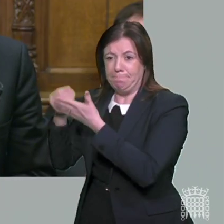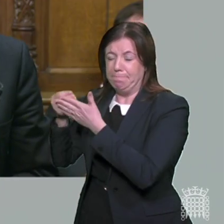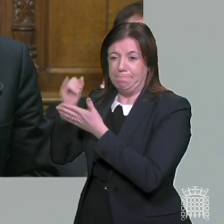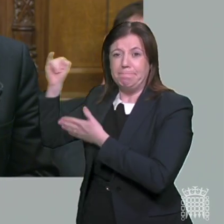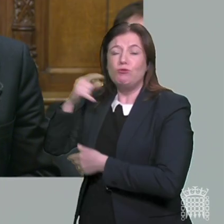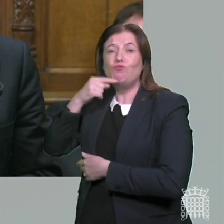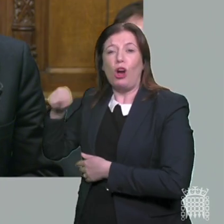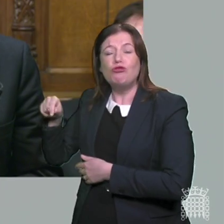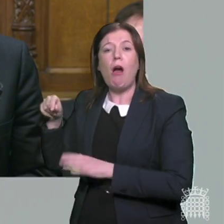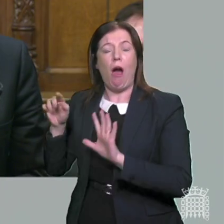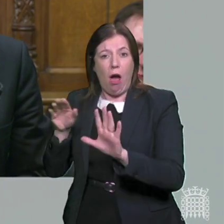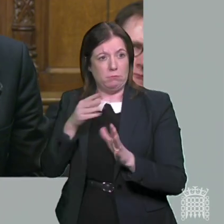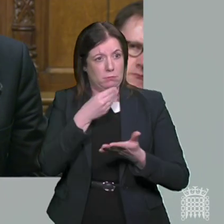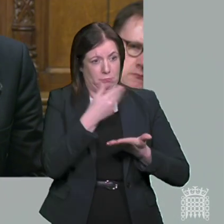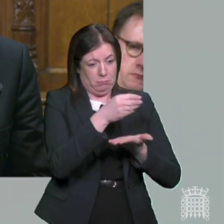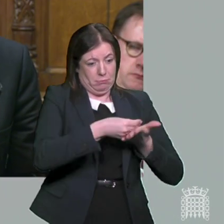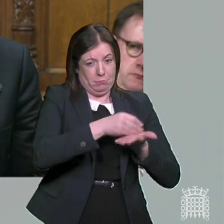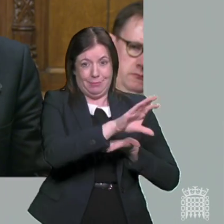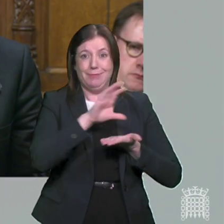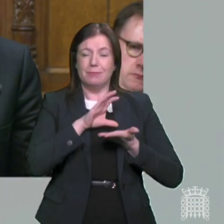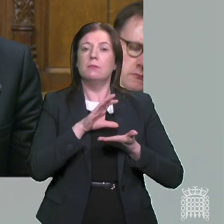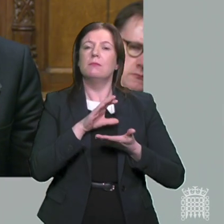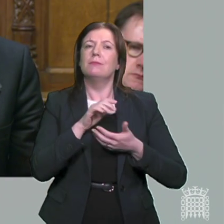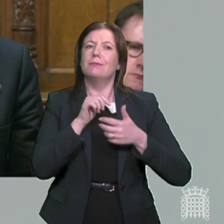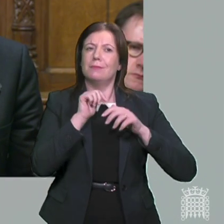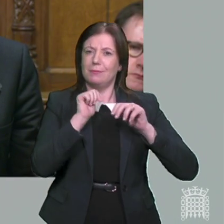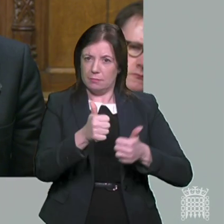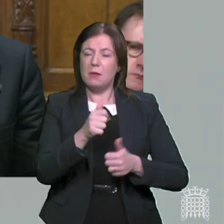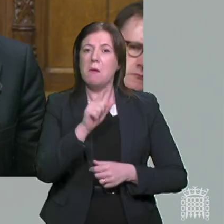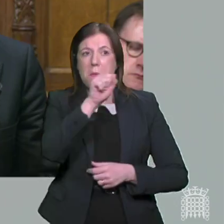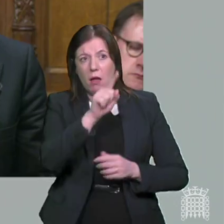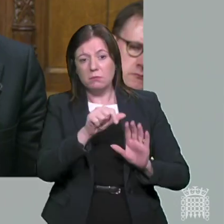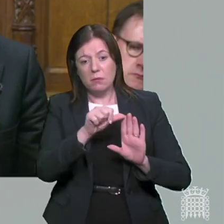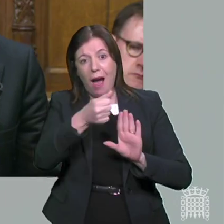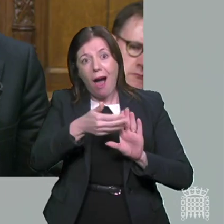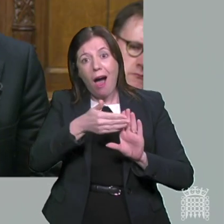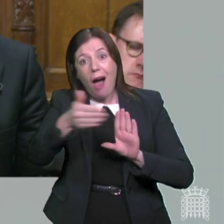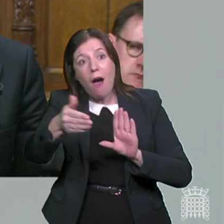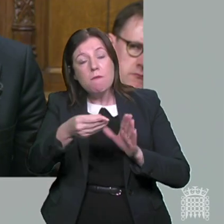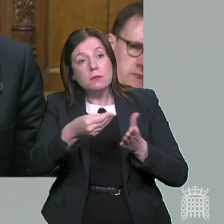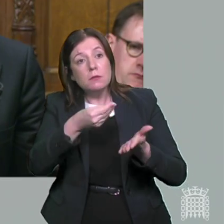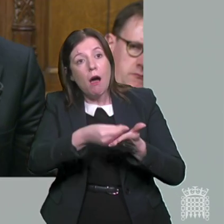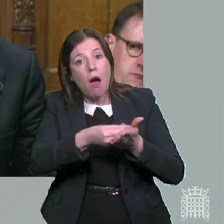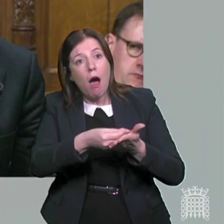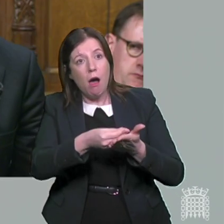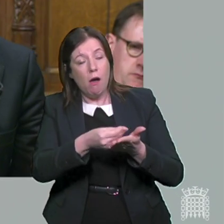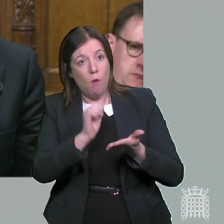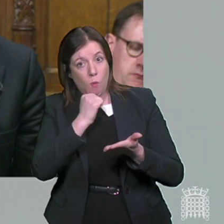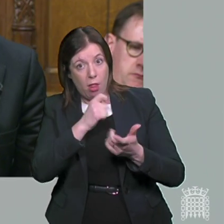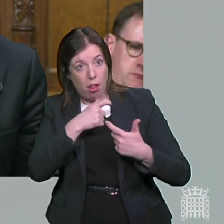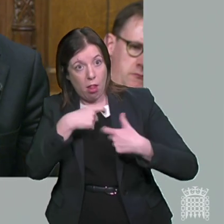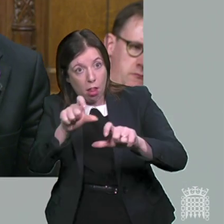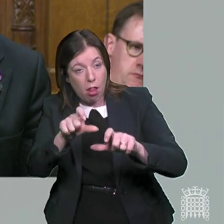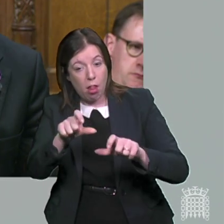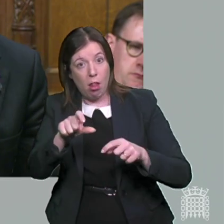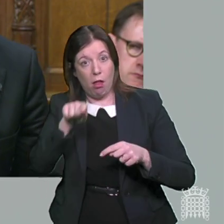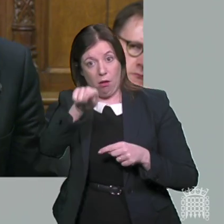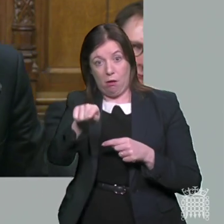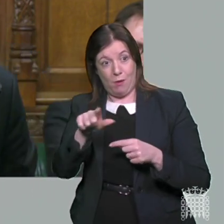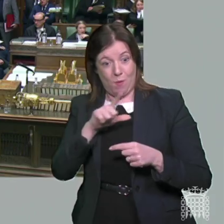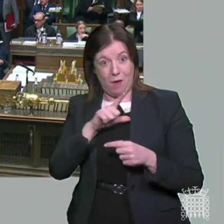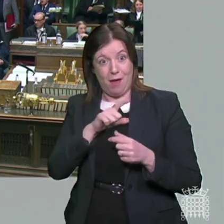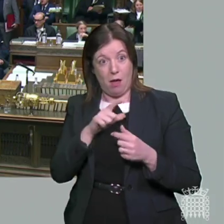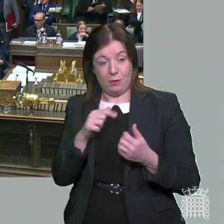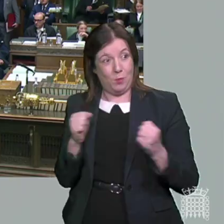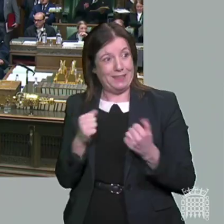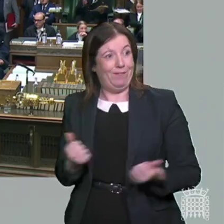Will the Prime Minister assure my constituents and the House that he is committed to continuing to help with the cost of living not only this winter but next winter?